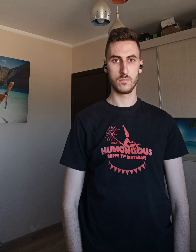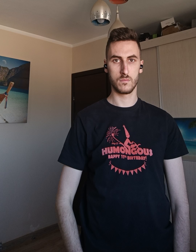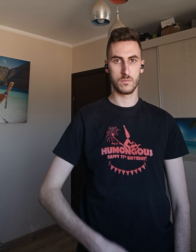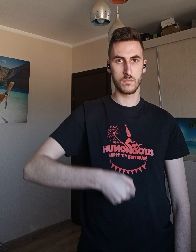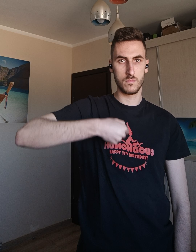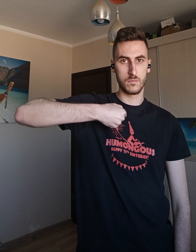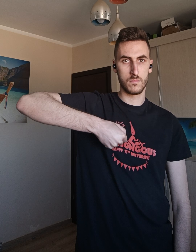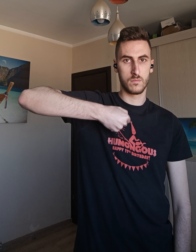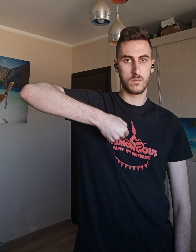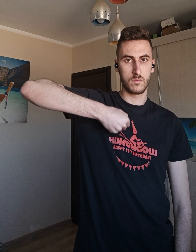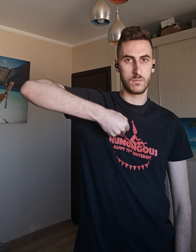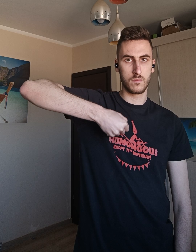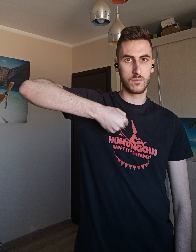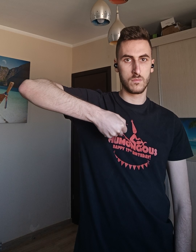שקית